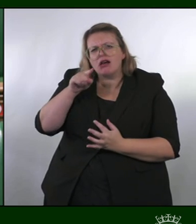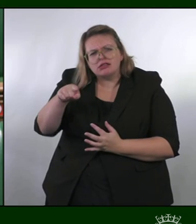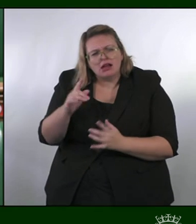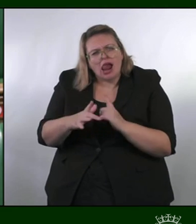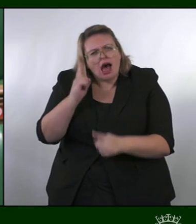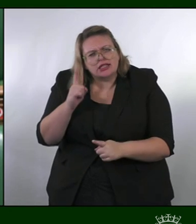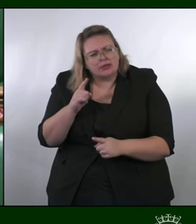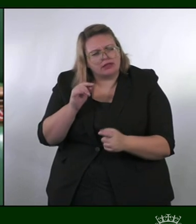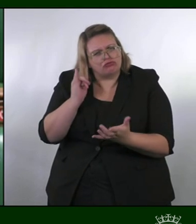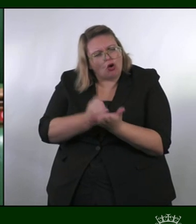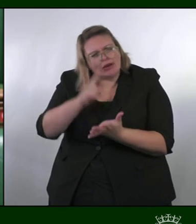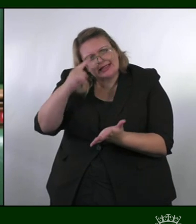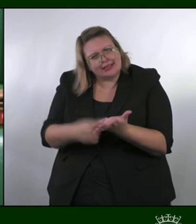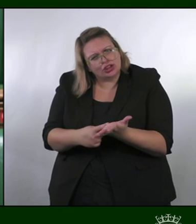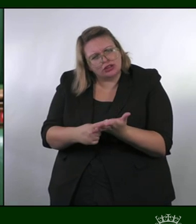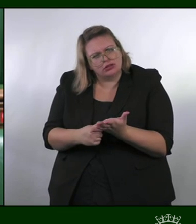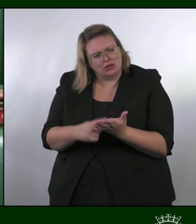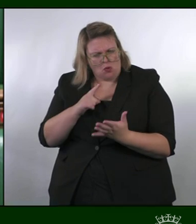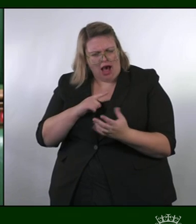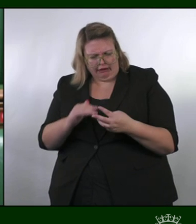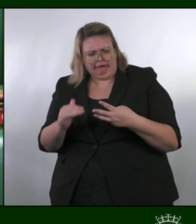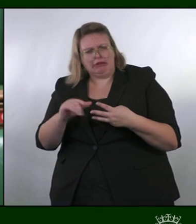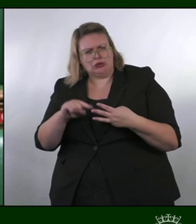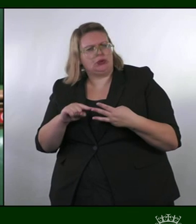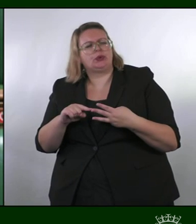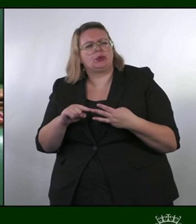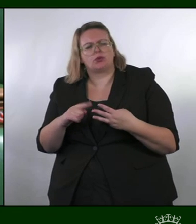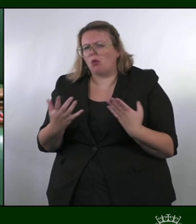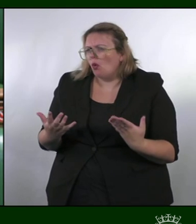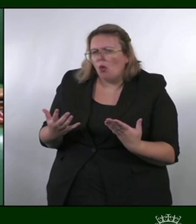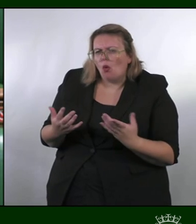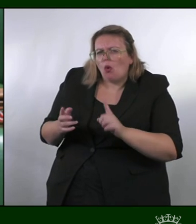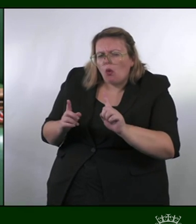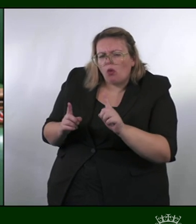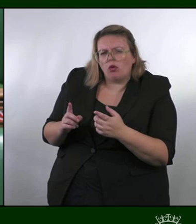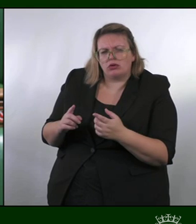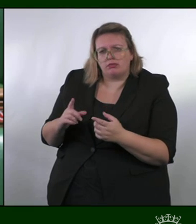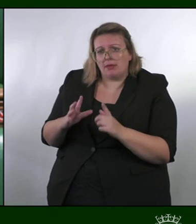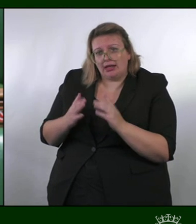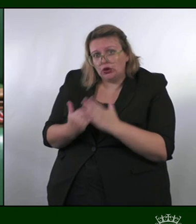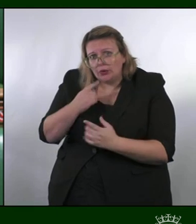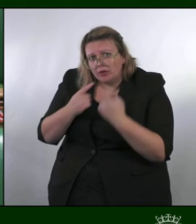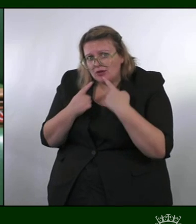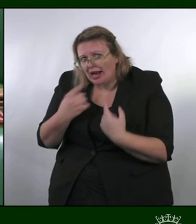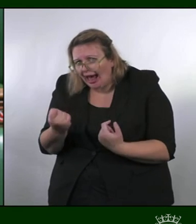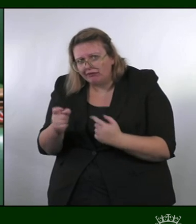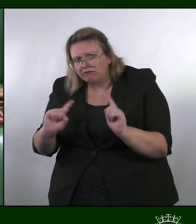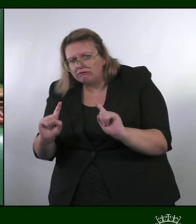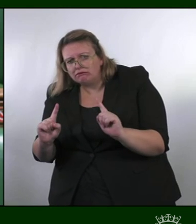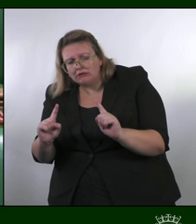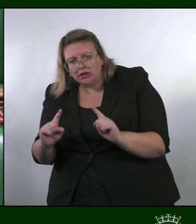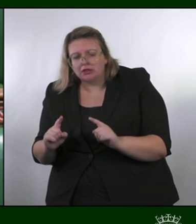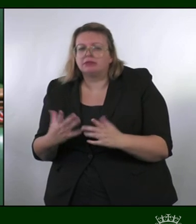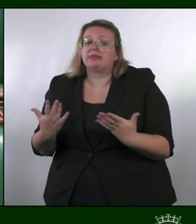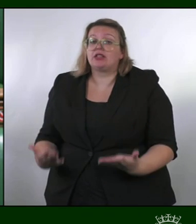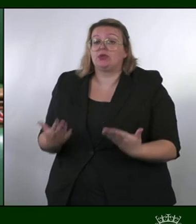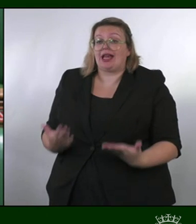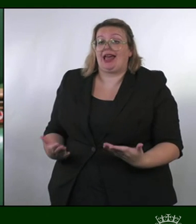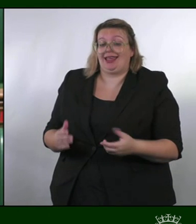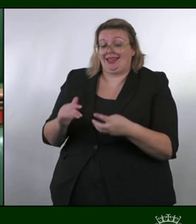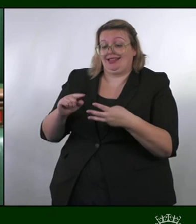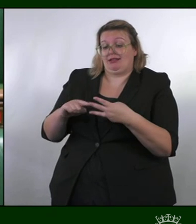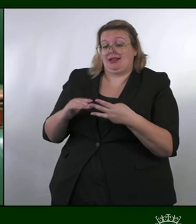The hon. Gentleman finished by talking, I think reasonably, about the need for economic support for those affected by this.